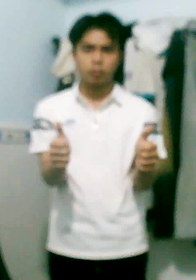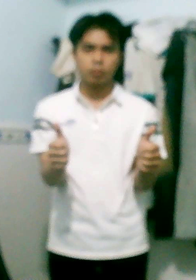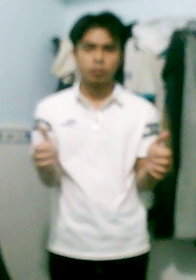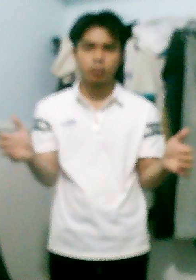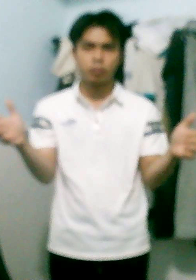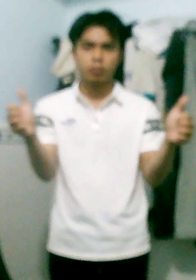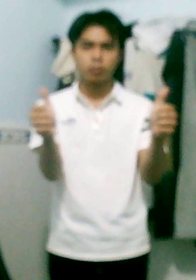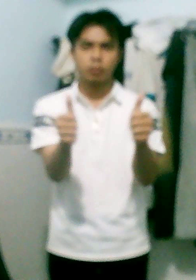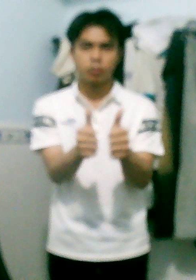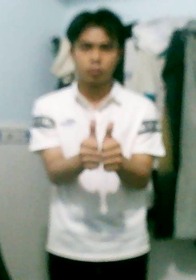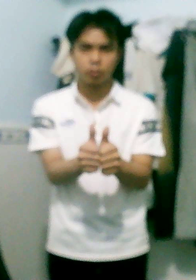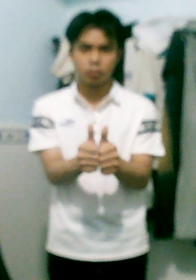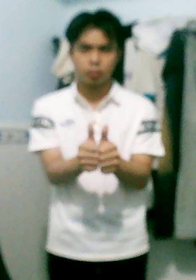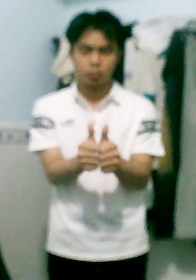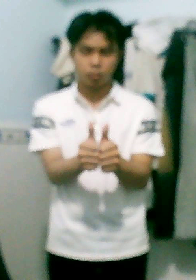voi